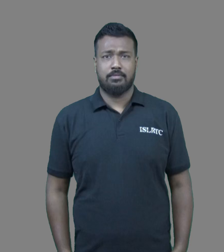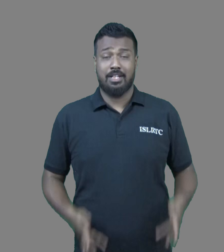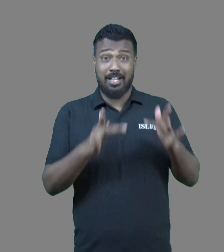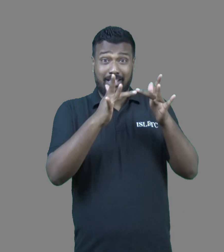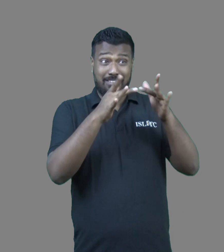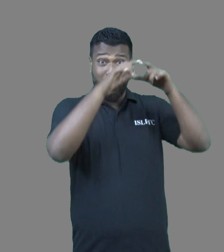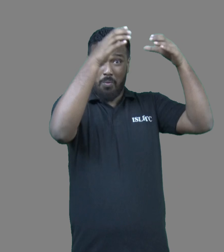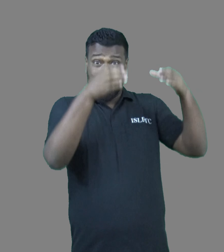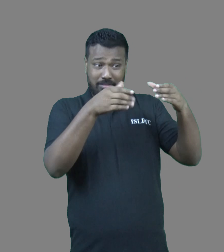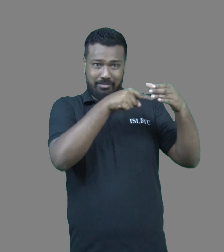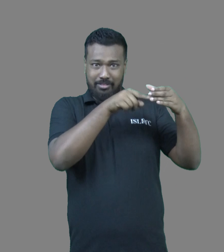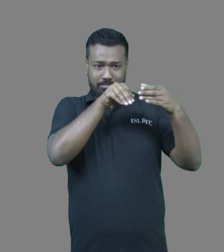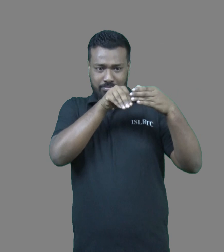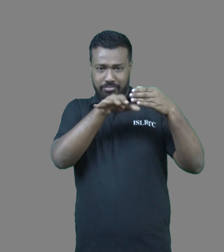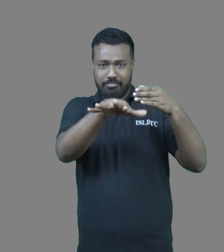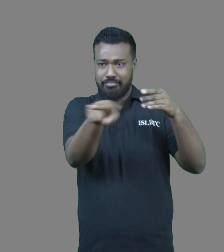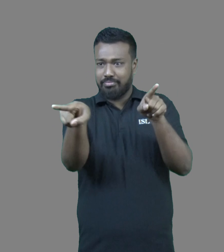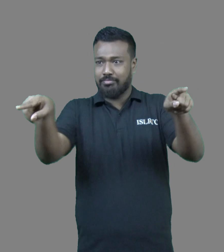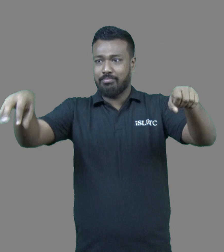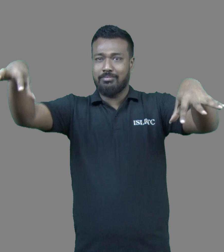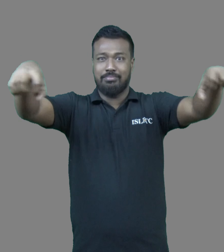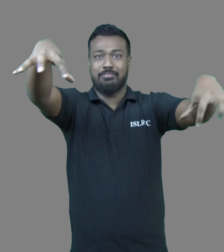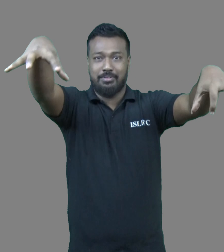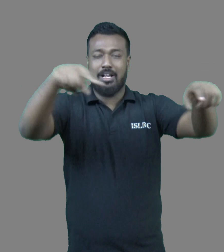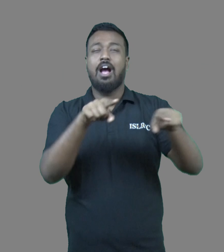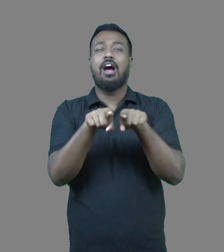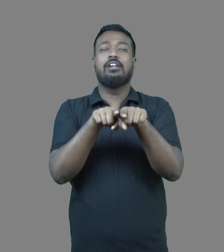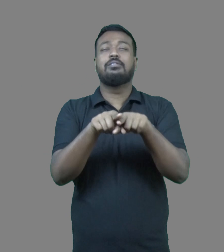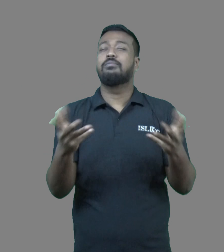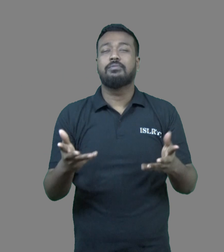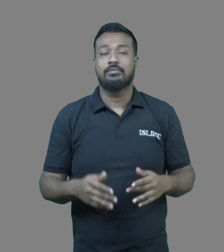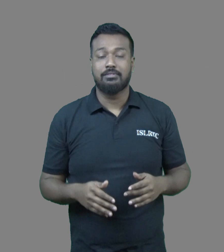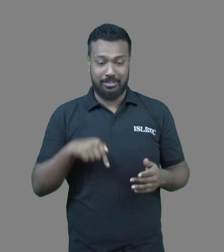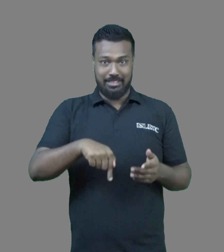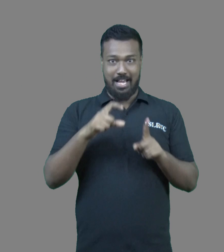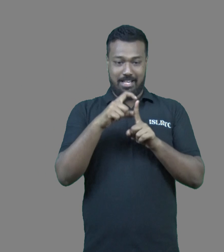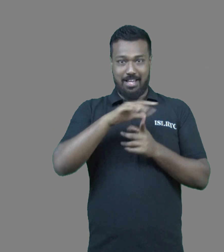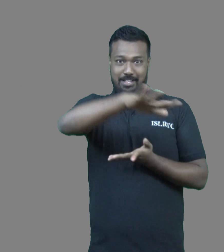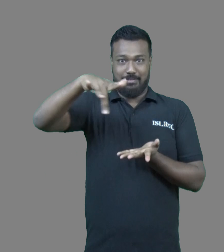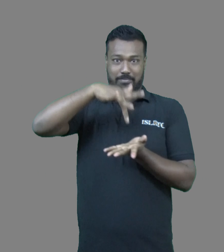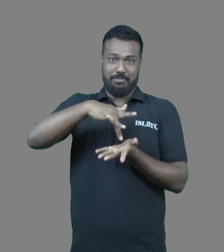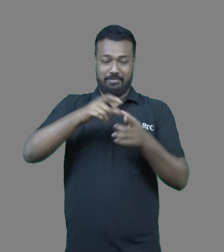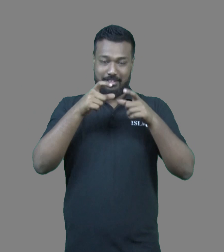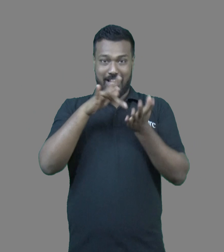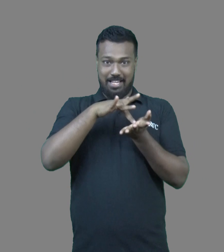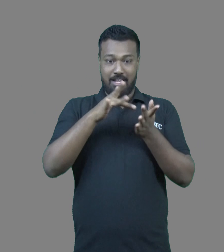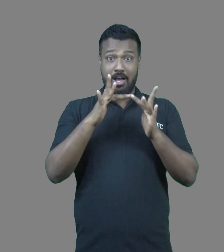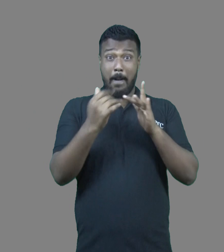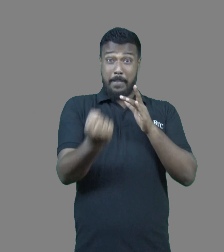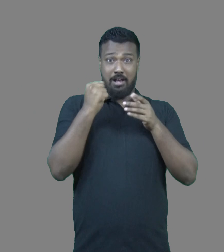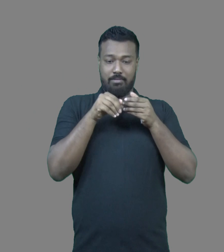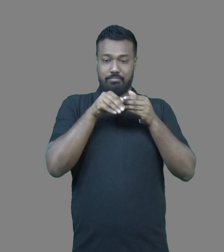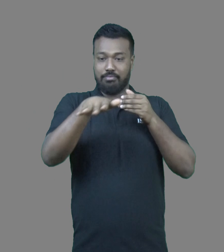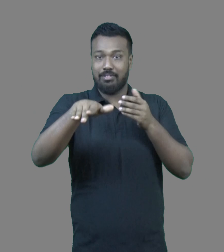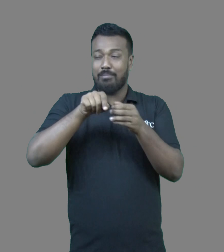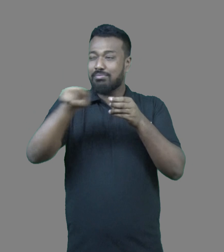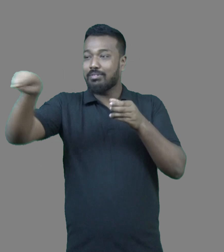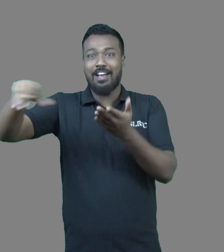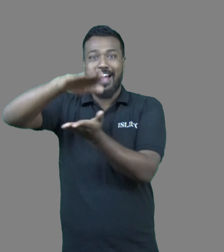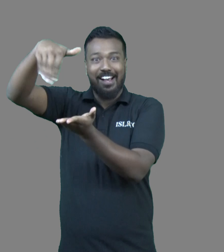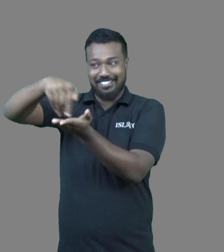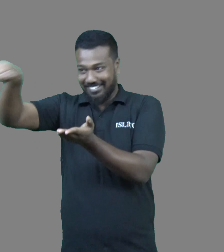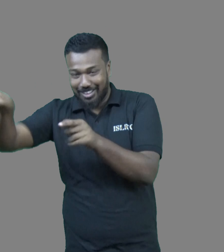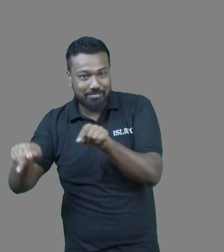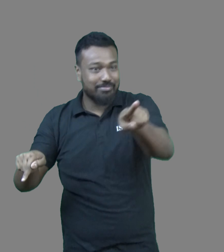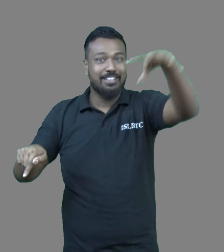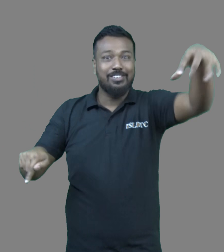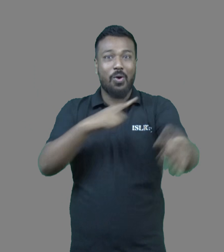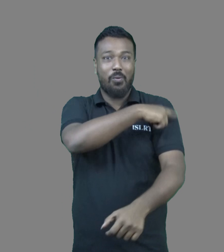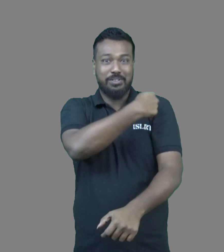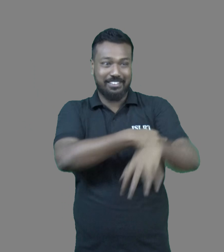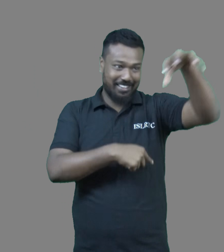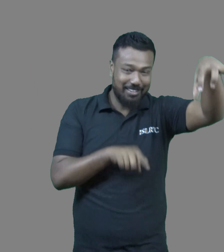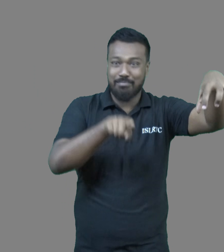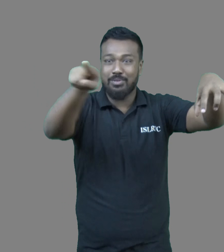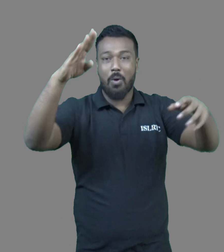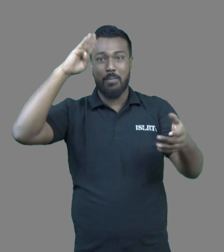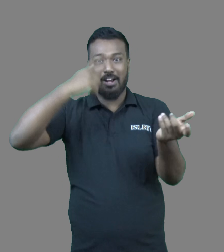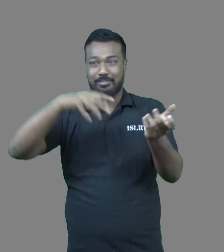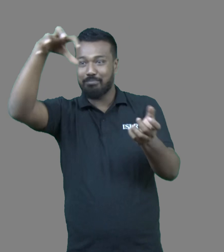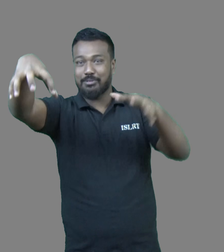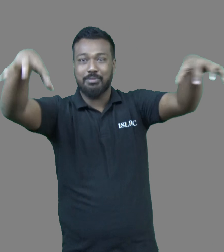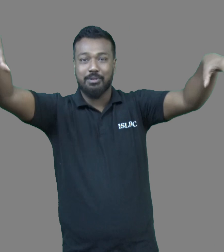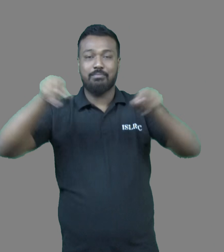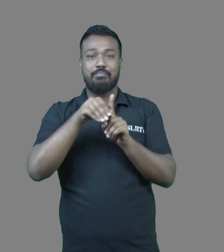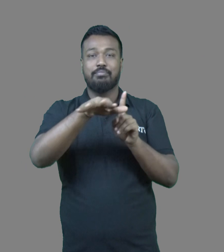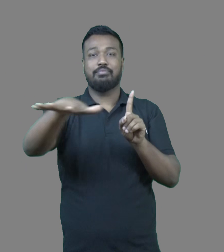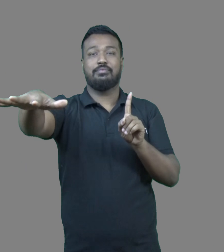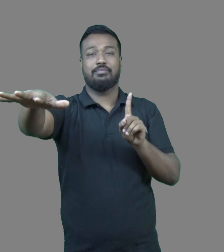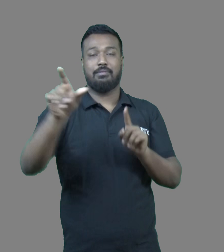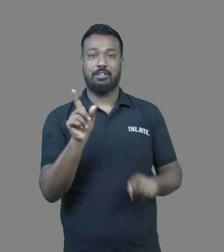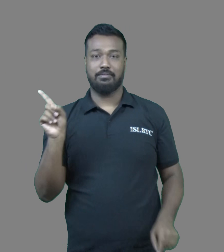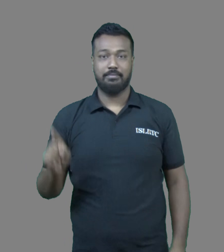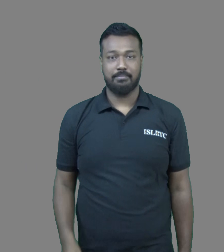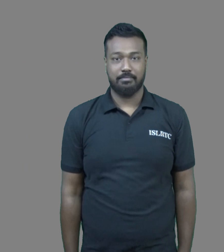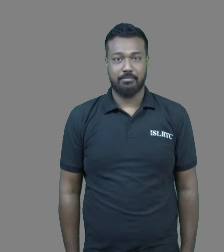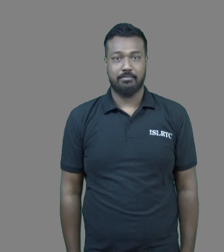Metropolitan Area Network